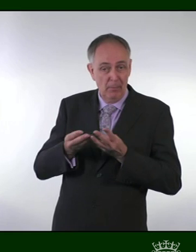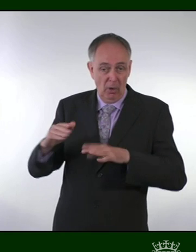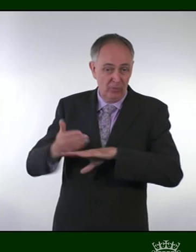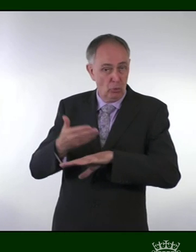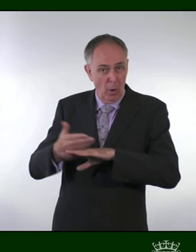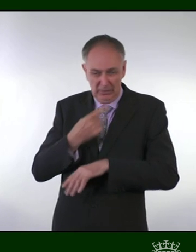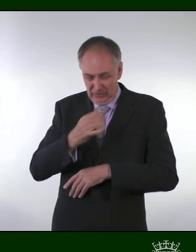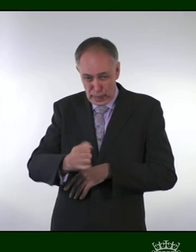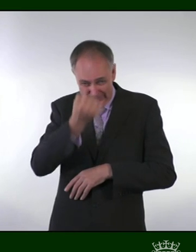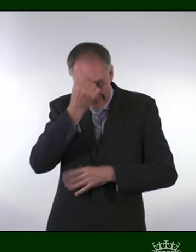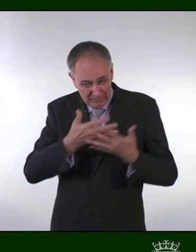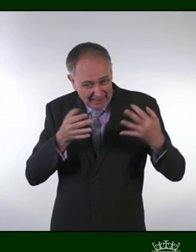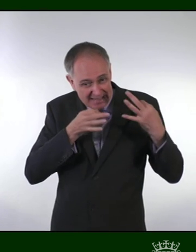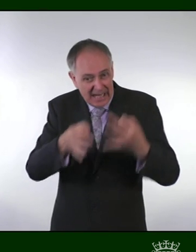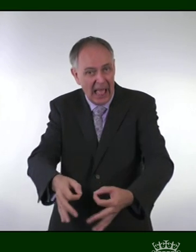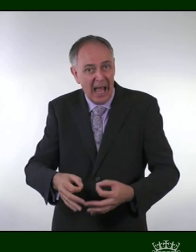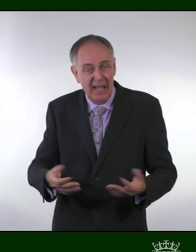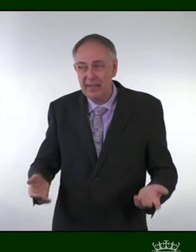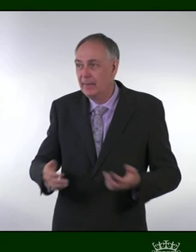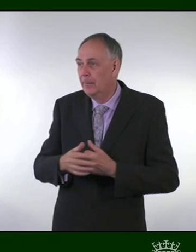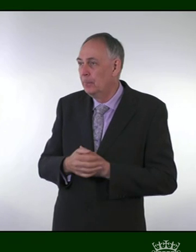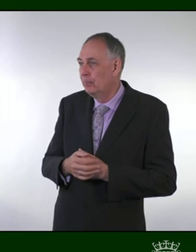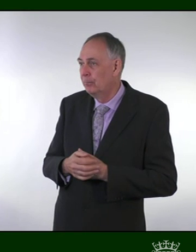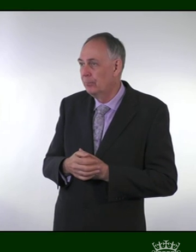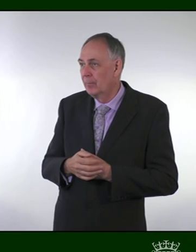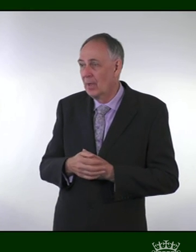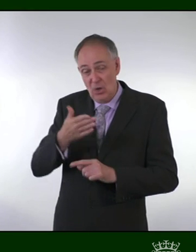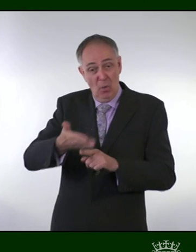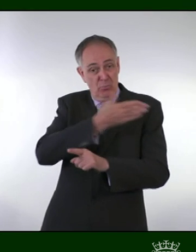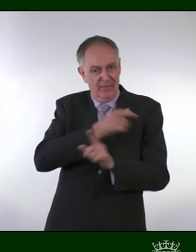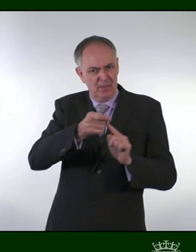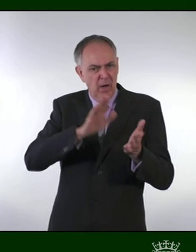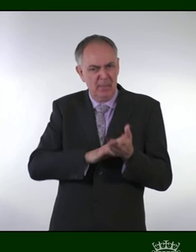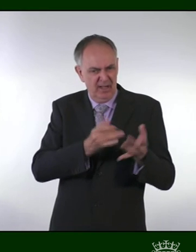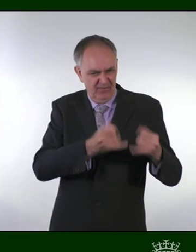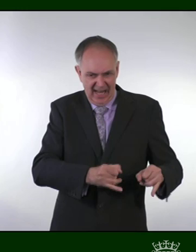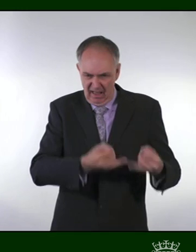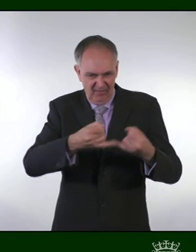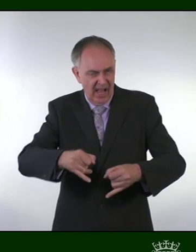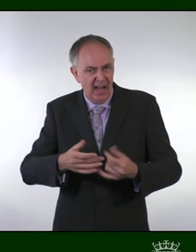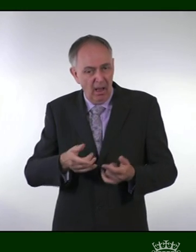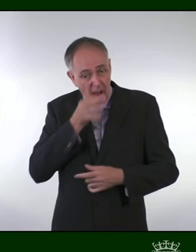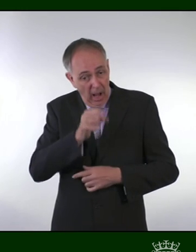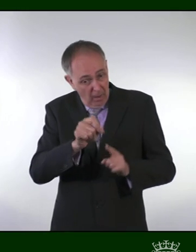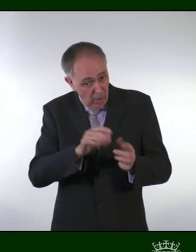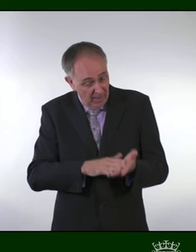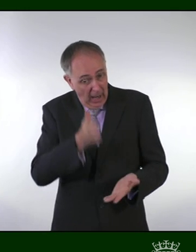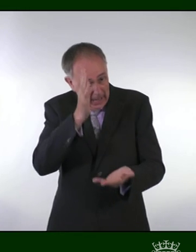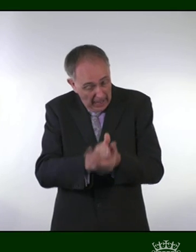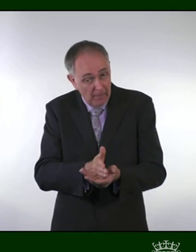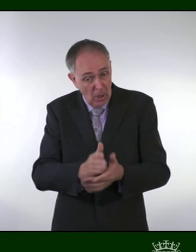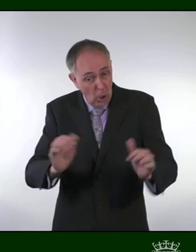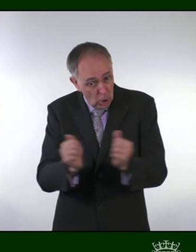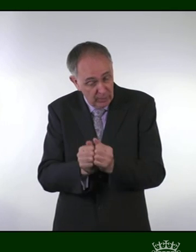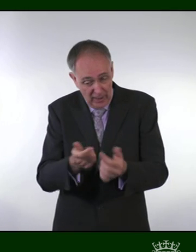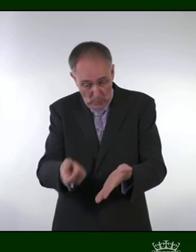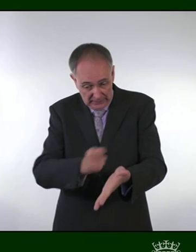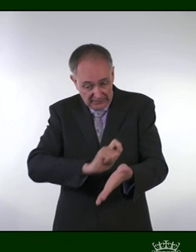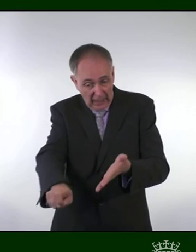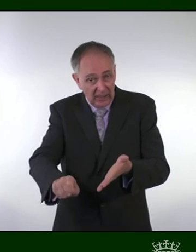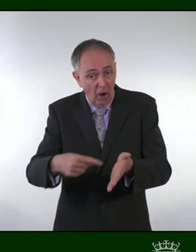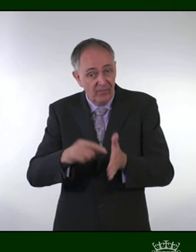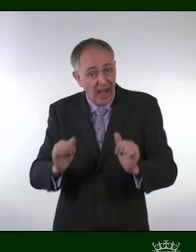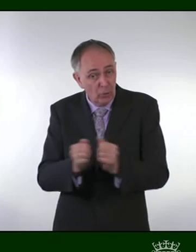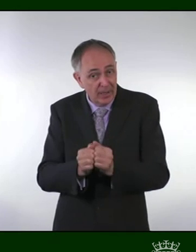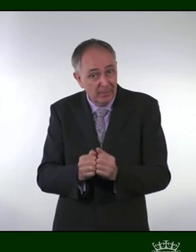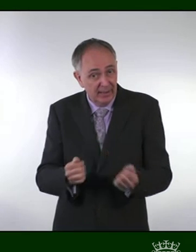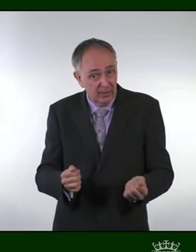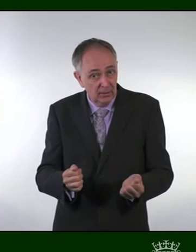Two previous Prime Ministers have failed to deliver when asked, so will this Prime Minister personally guarantee that he will sign off this vital city deal without delay?